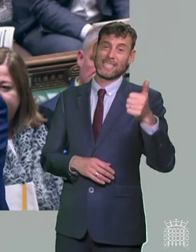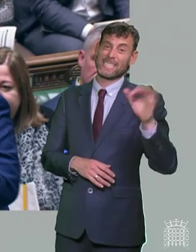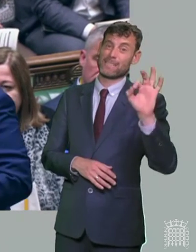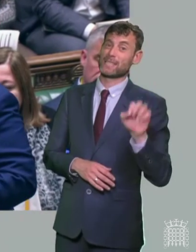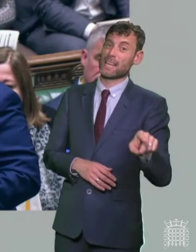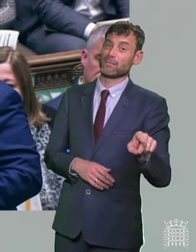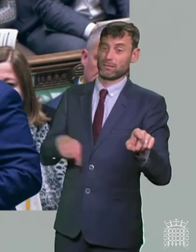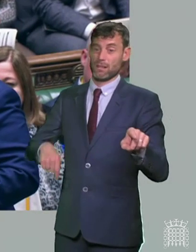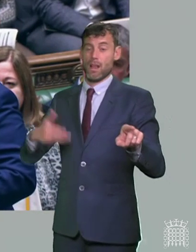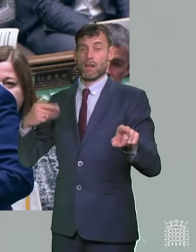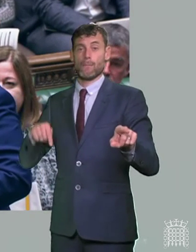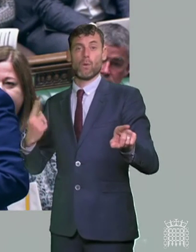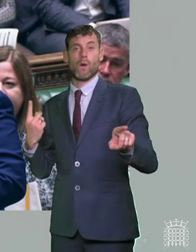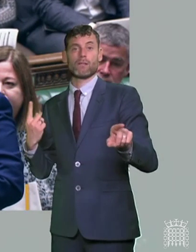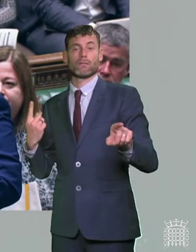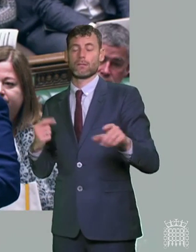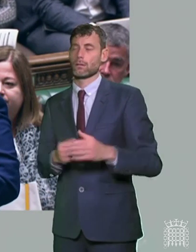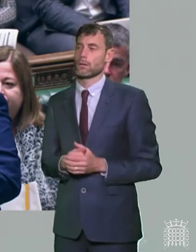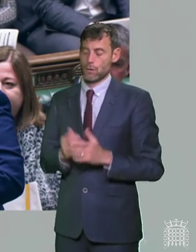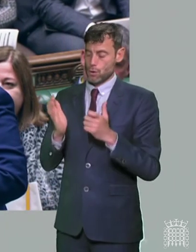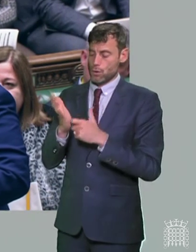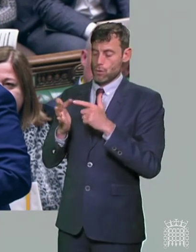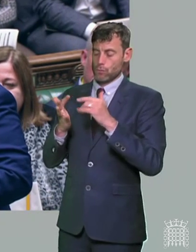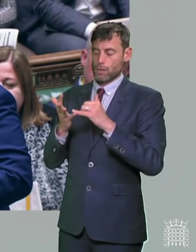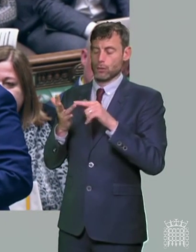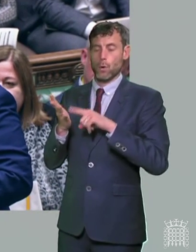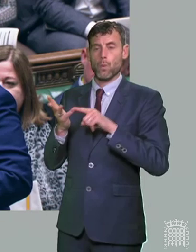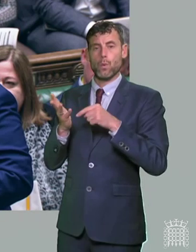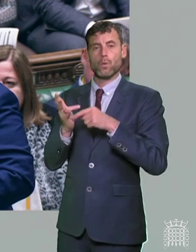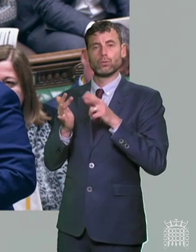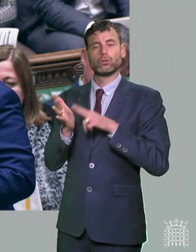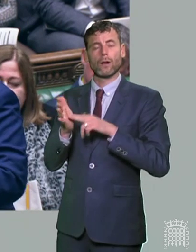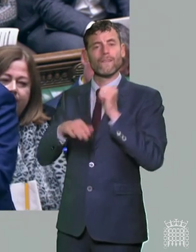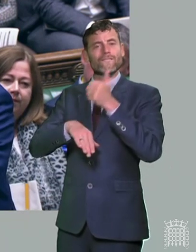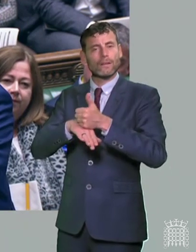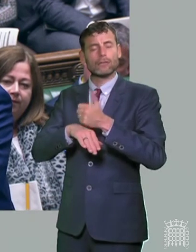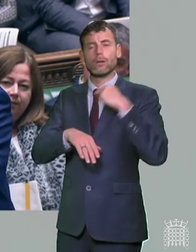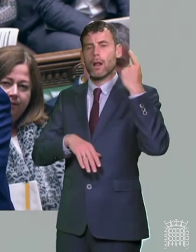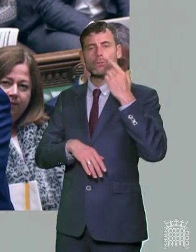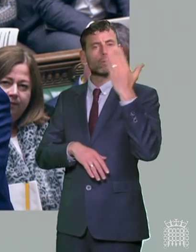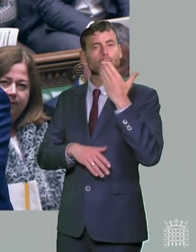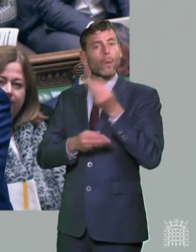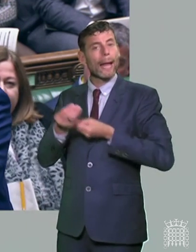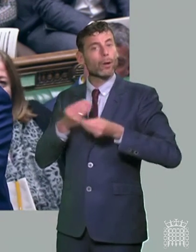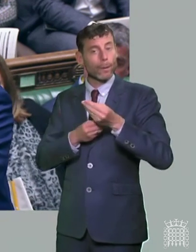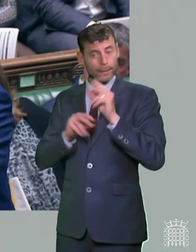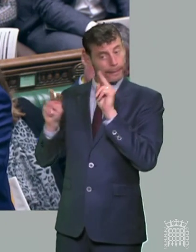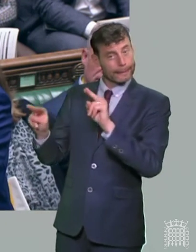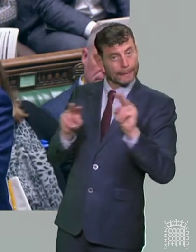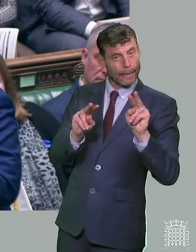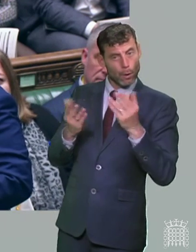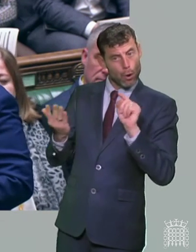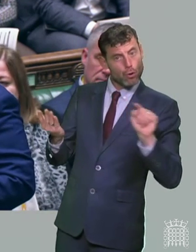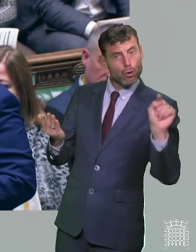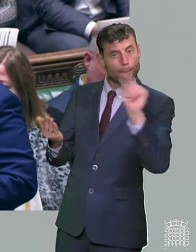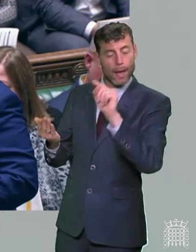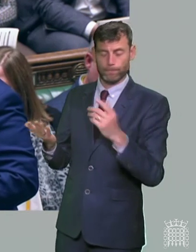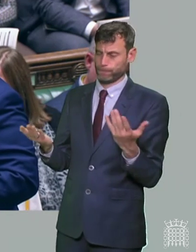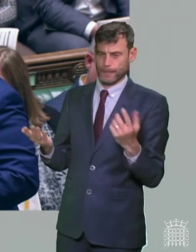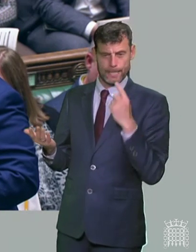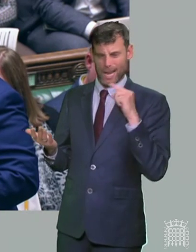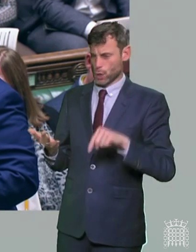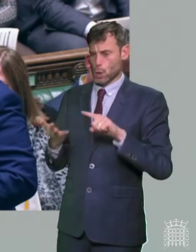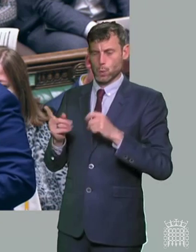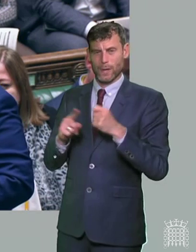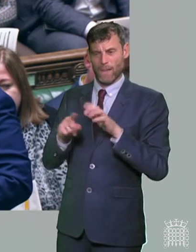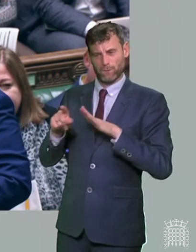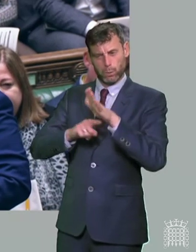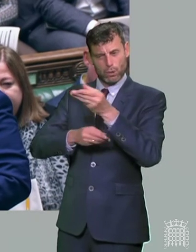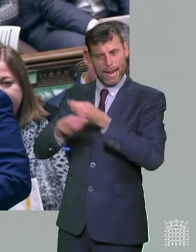This morning’s report from the Resolution Foundation and the London School of Economics is the latest in a string of devastating reports on the outlook for the UK economy.